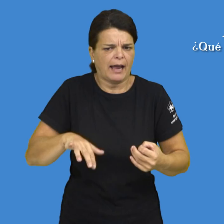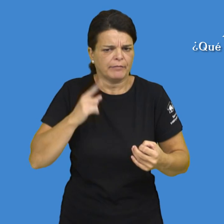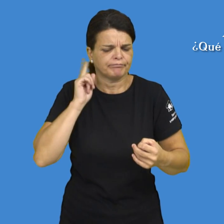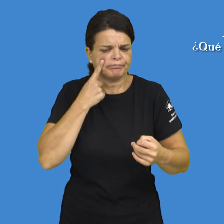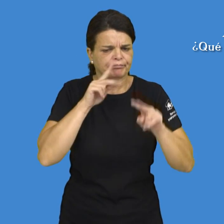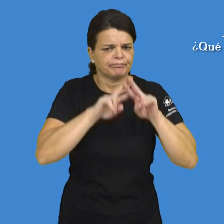descubrir